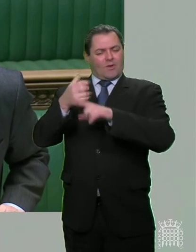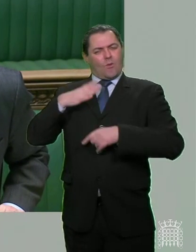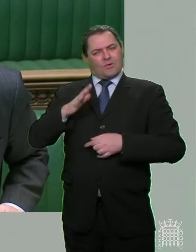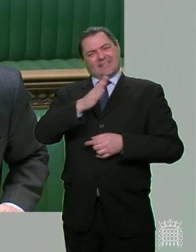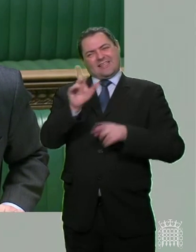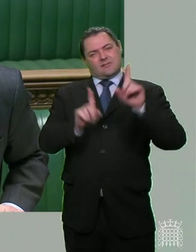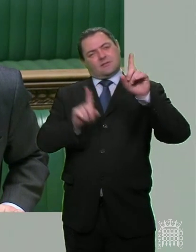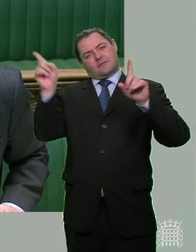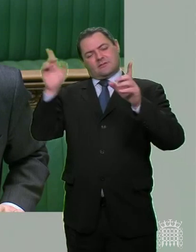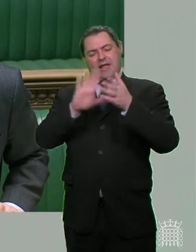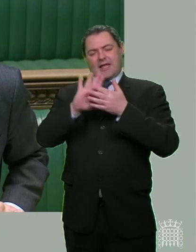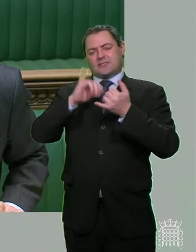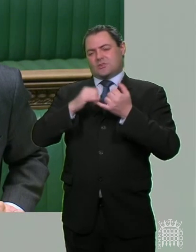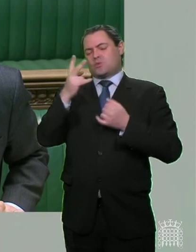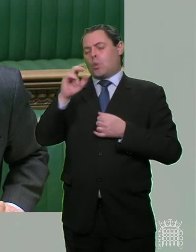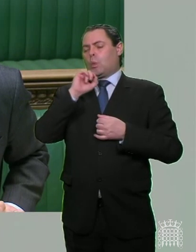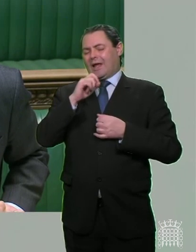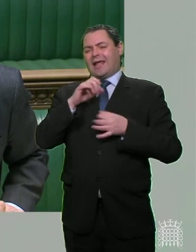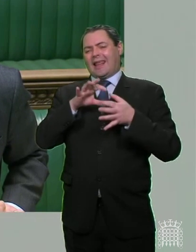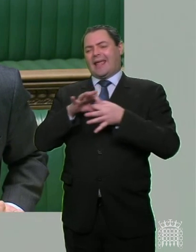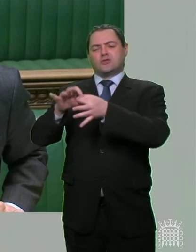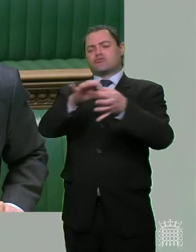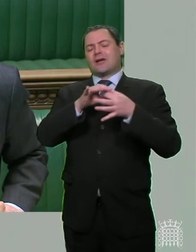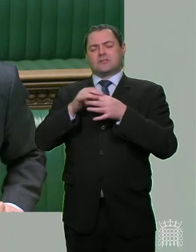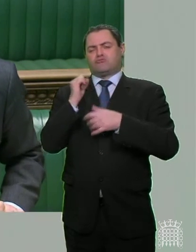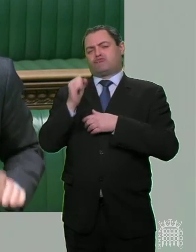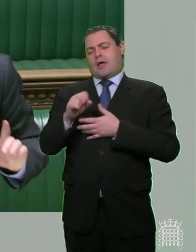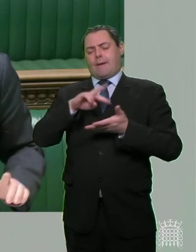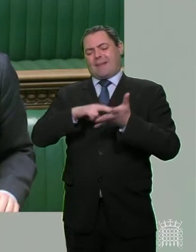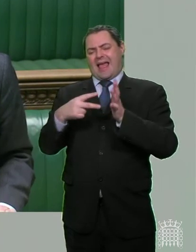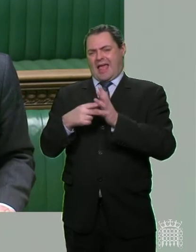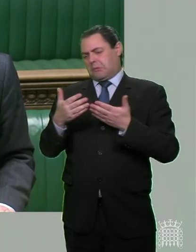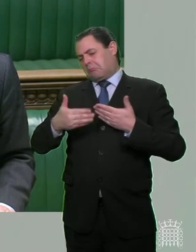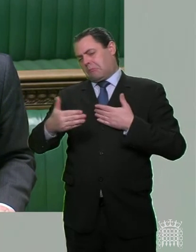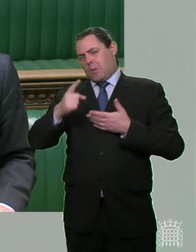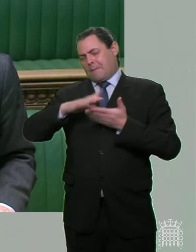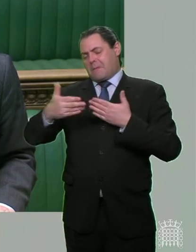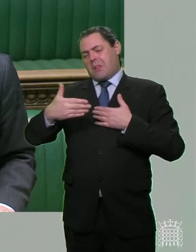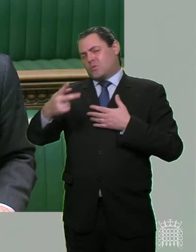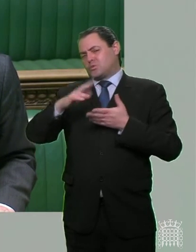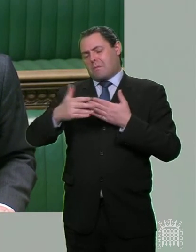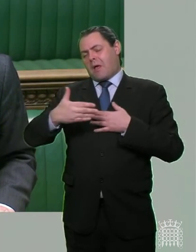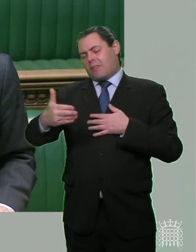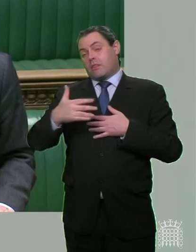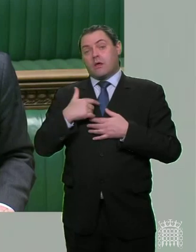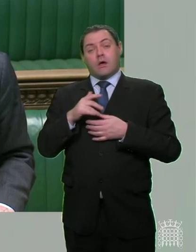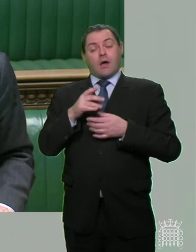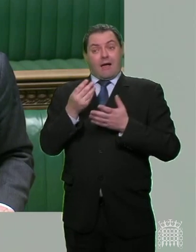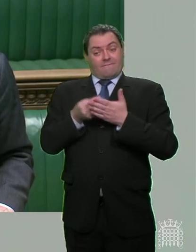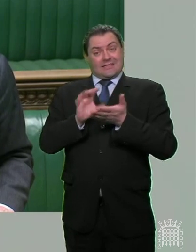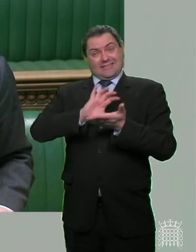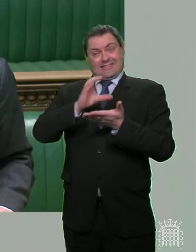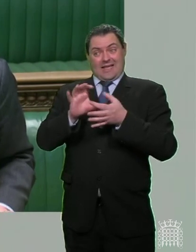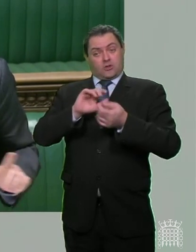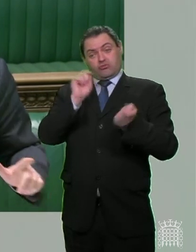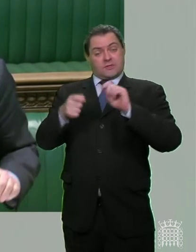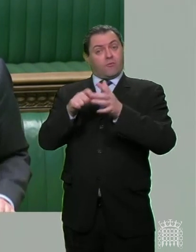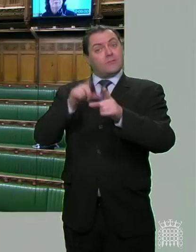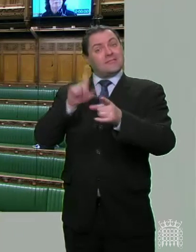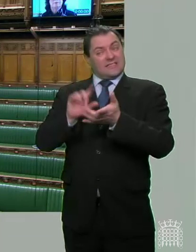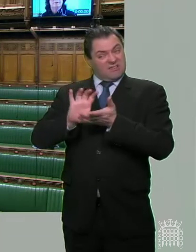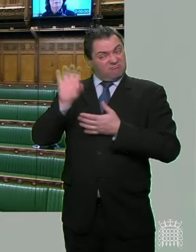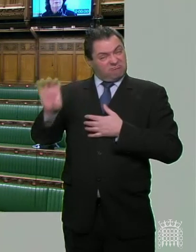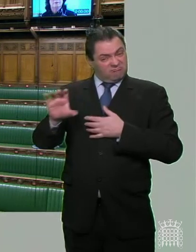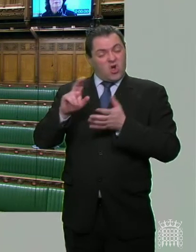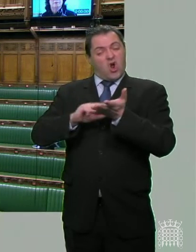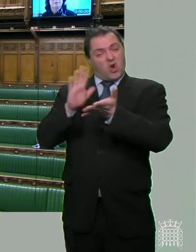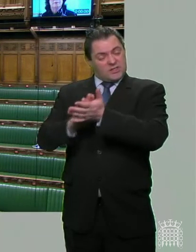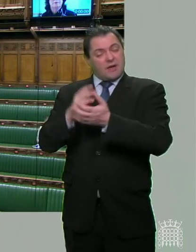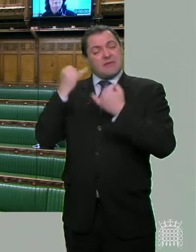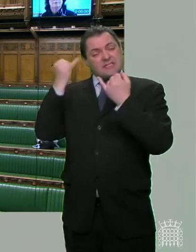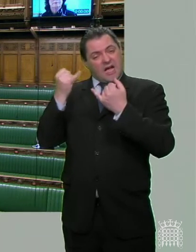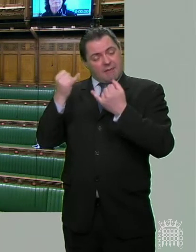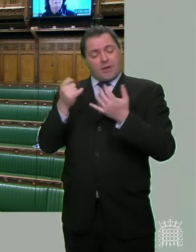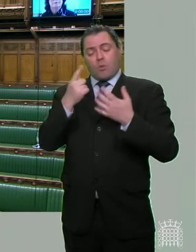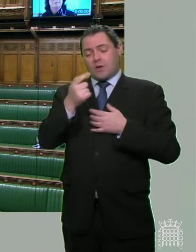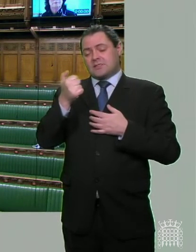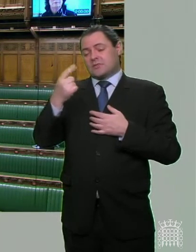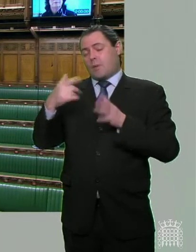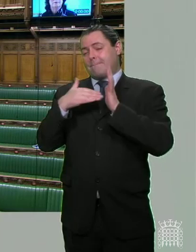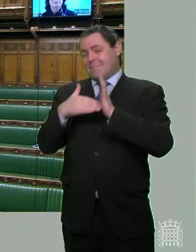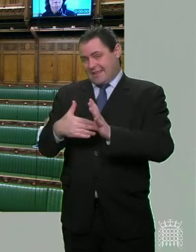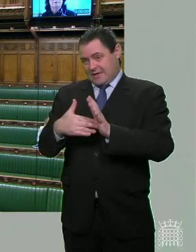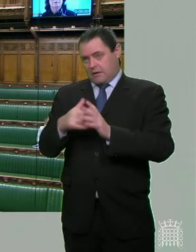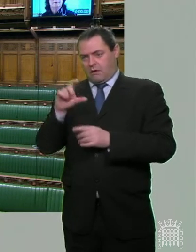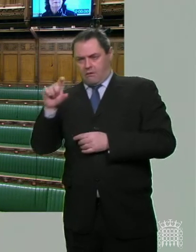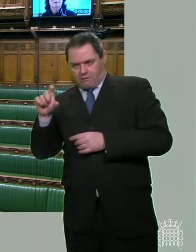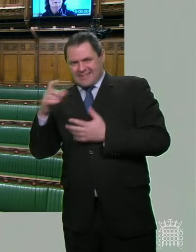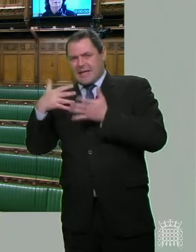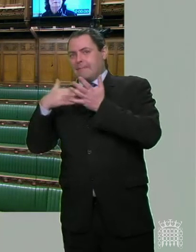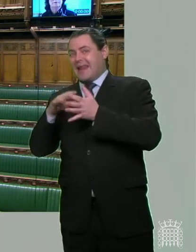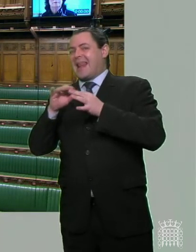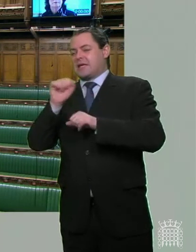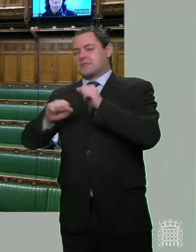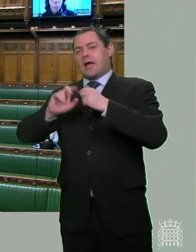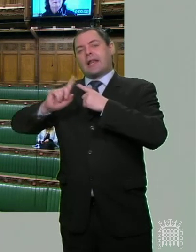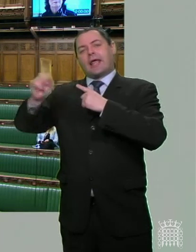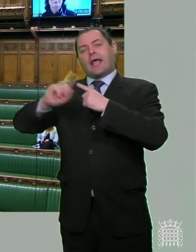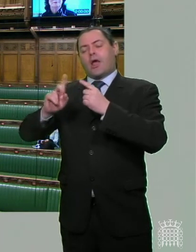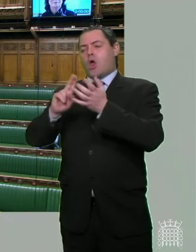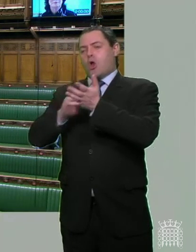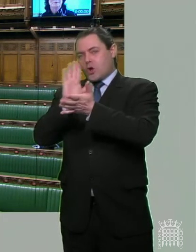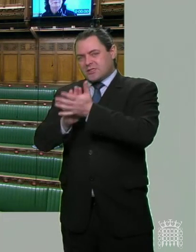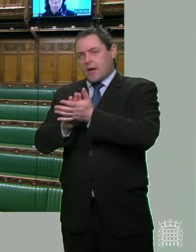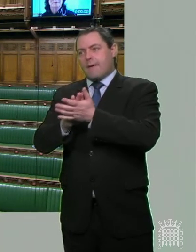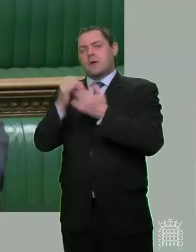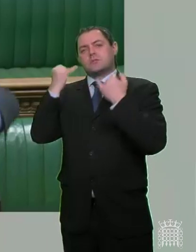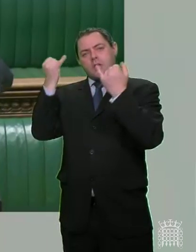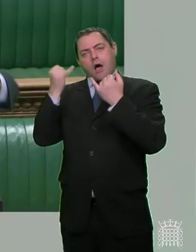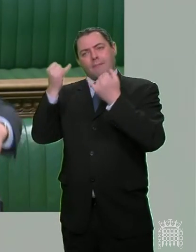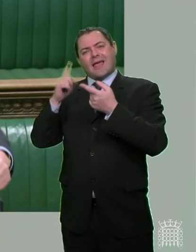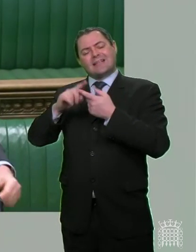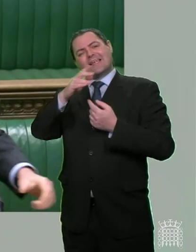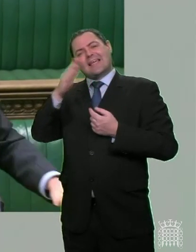We will be publishing the integrated rail plan early this year, and I am delighted that the £161 million from the transforming cities fund for Nottingham and Derby includes £10 million for a new cycle route between Nottingham, Derby and East Midlands airport.